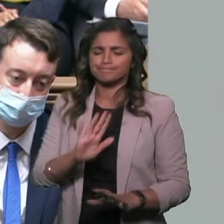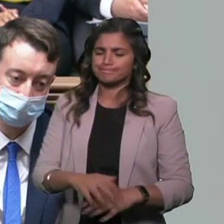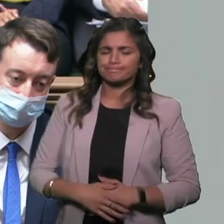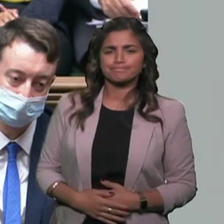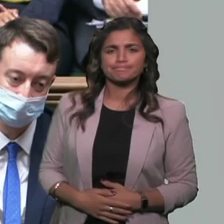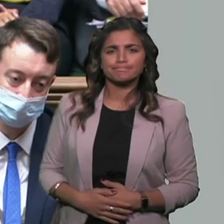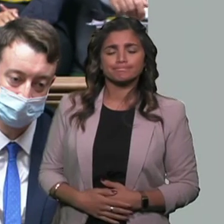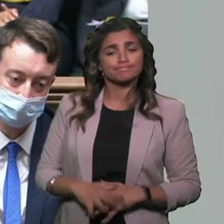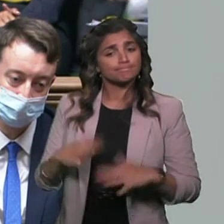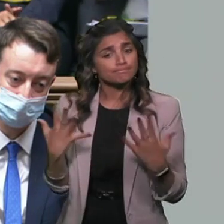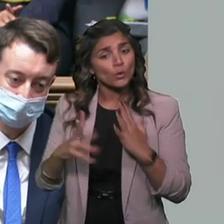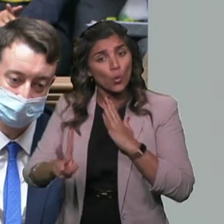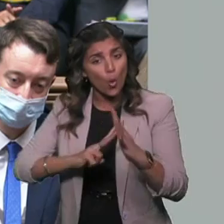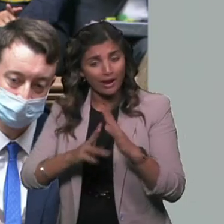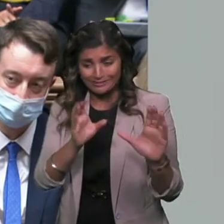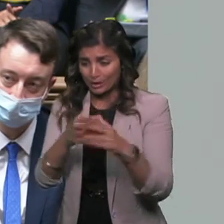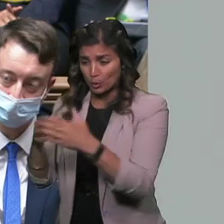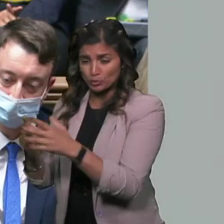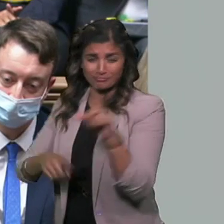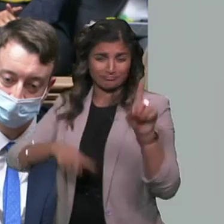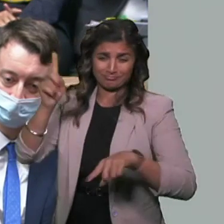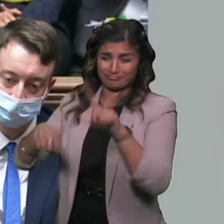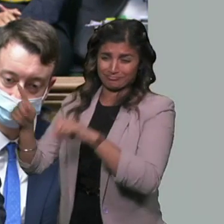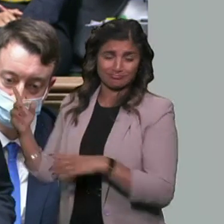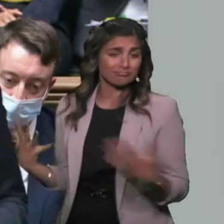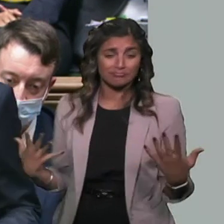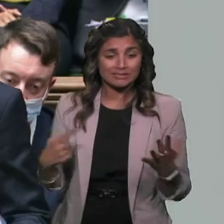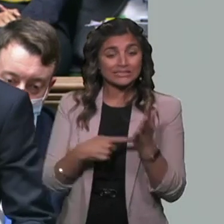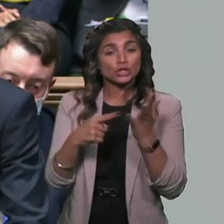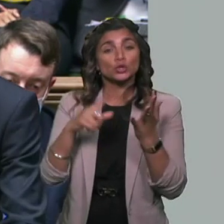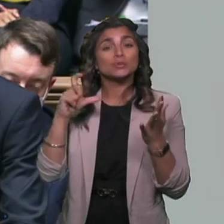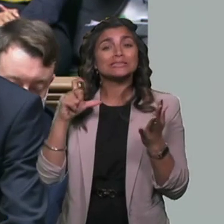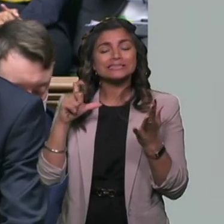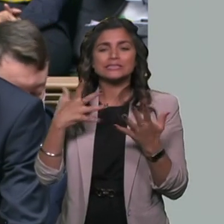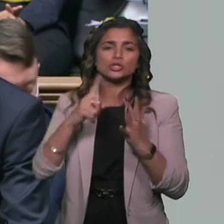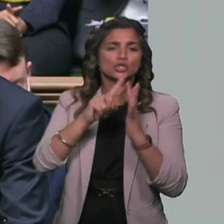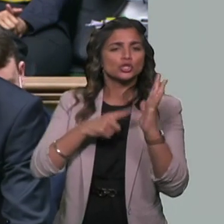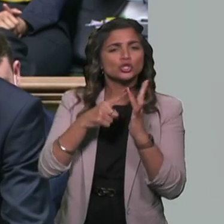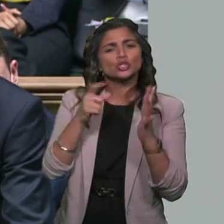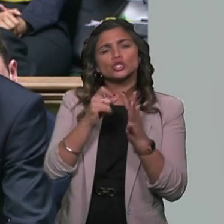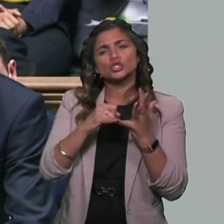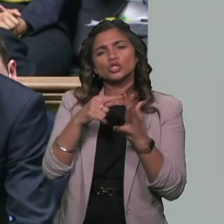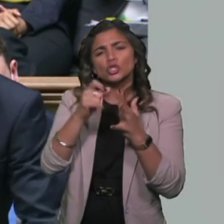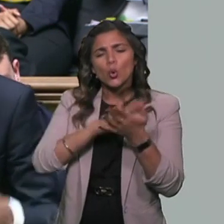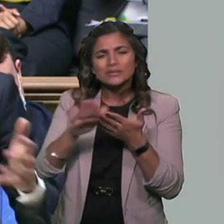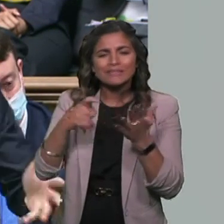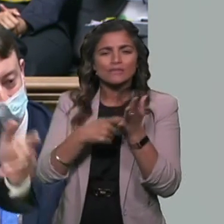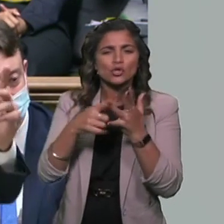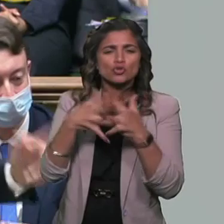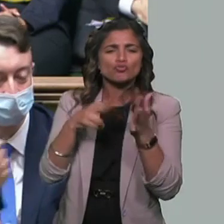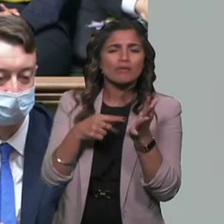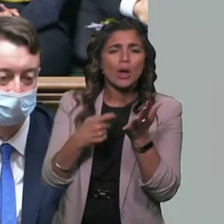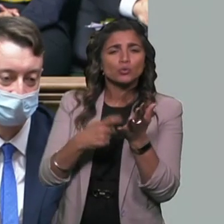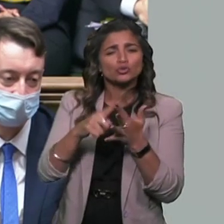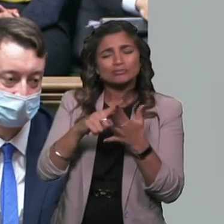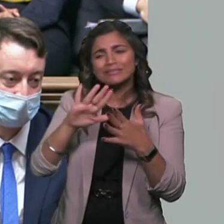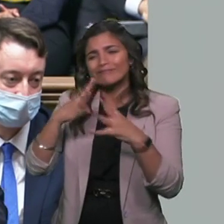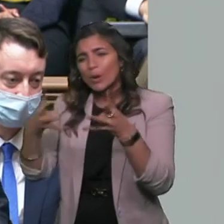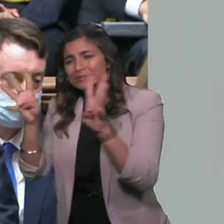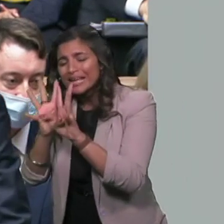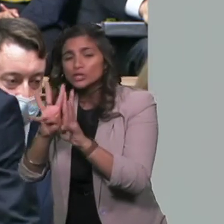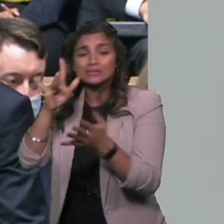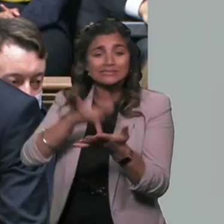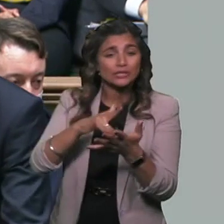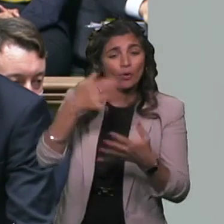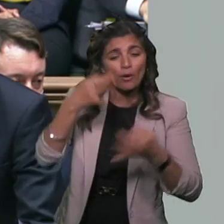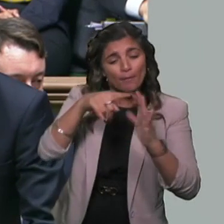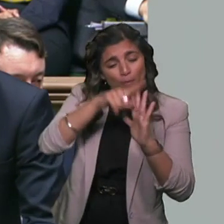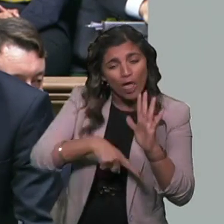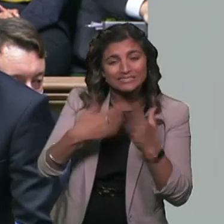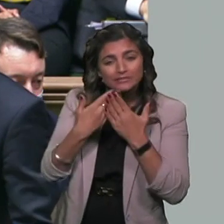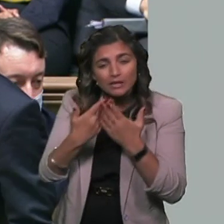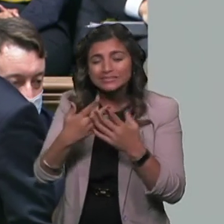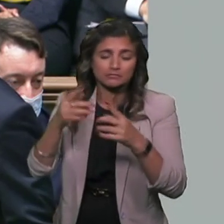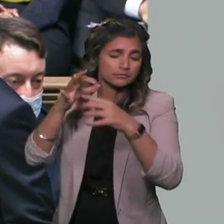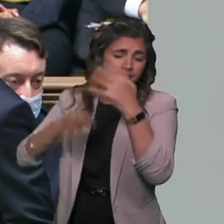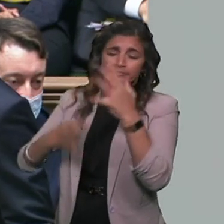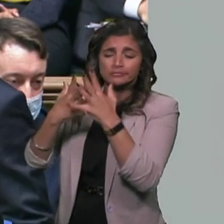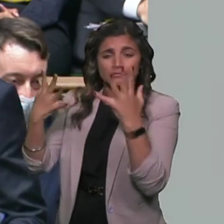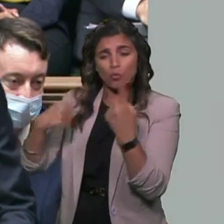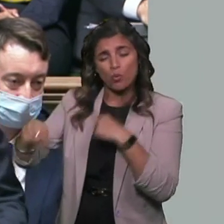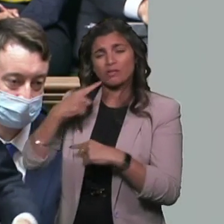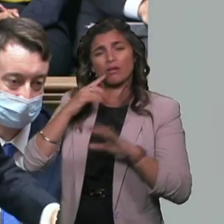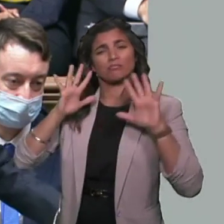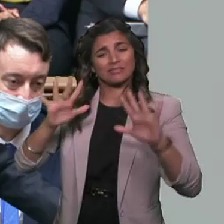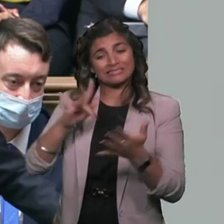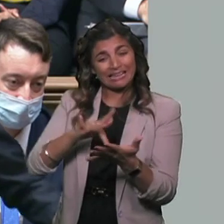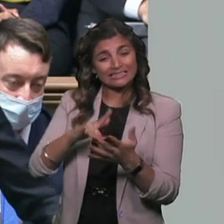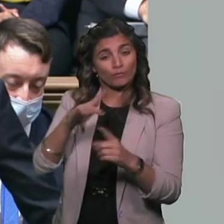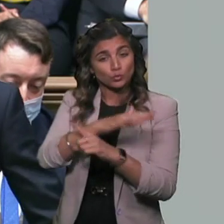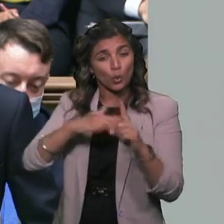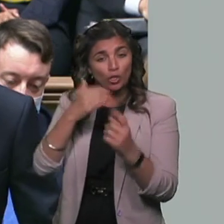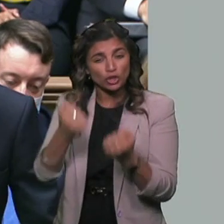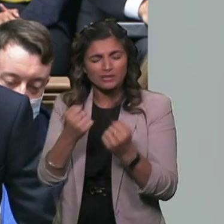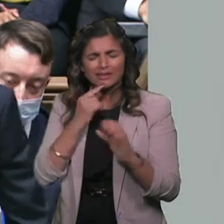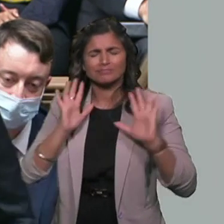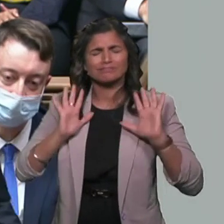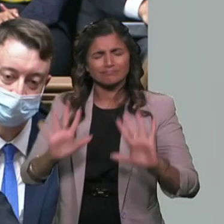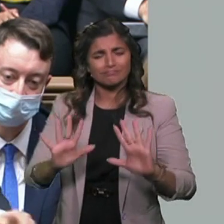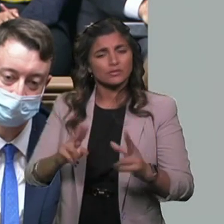Organisations as varied as the Trades Union Congress, the Joseph Rowntree Foundation, the Resolution Foundation, the Centre for Policy Studies, and the Centre for Social Justice have all said it is too high.